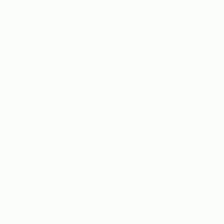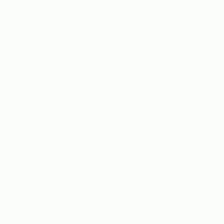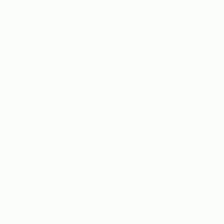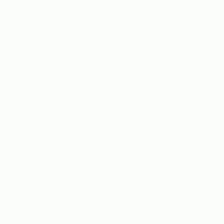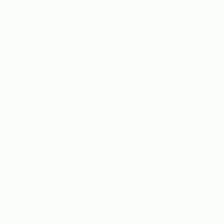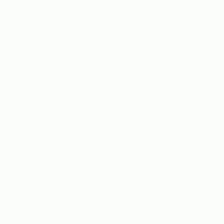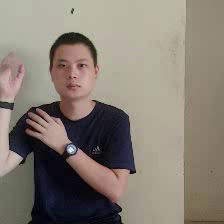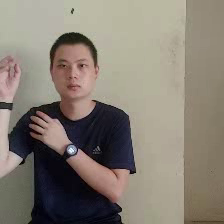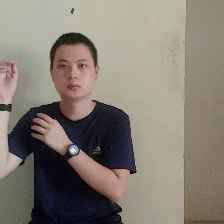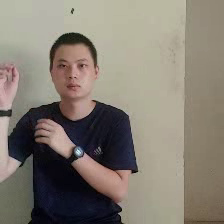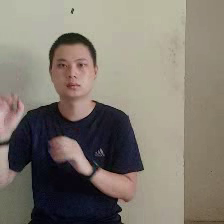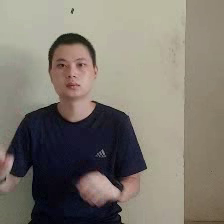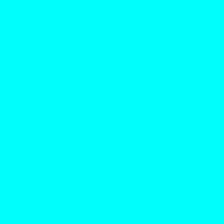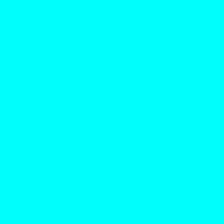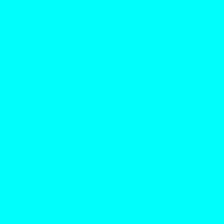Cho